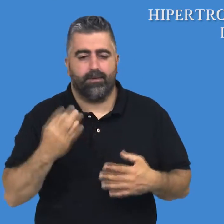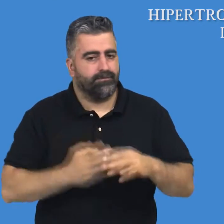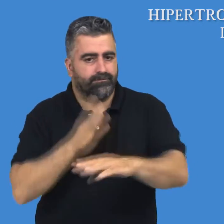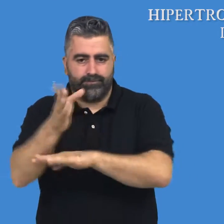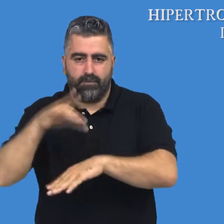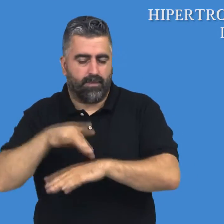ir